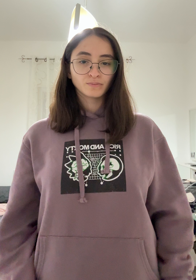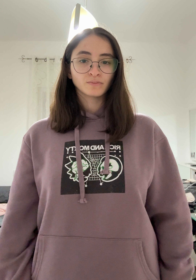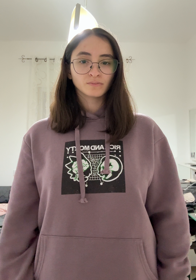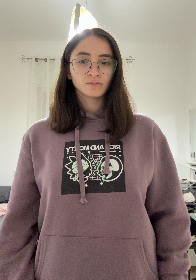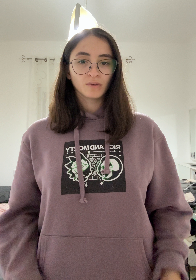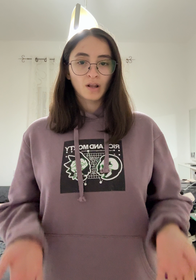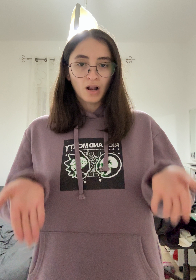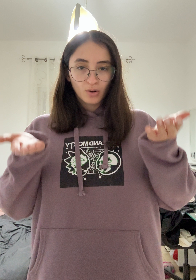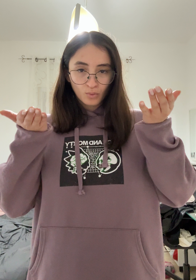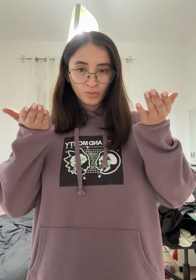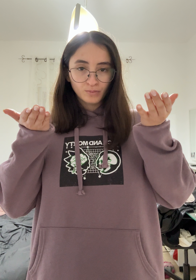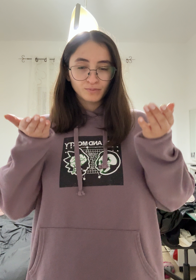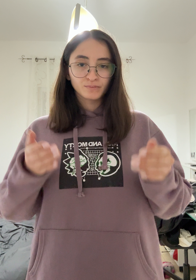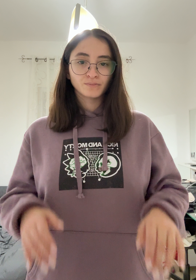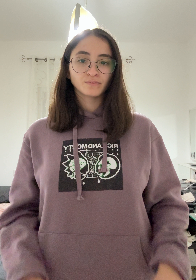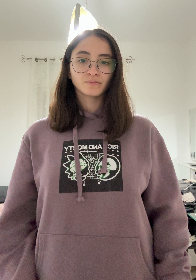לקום